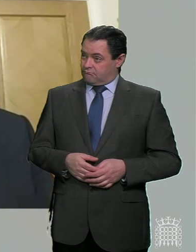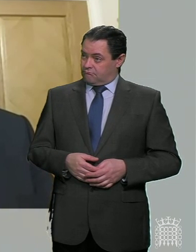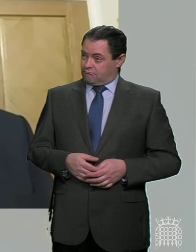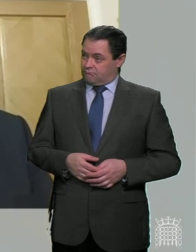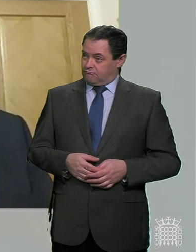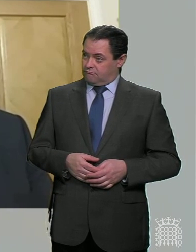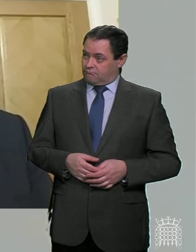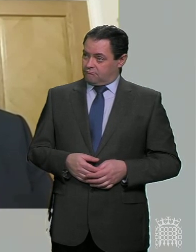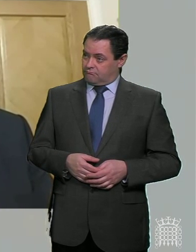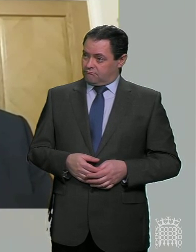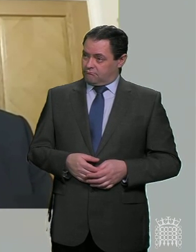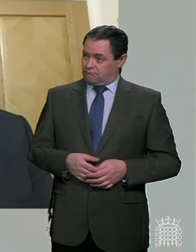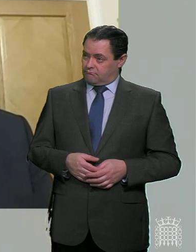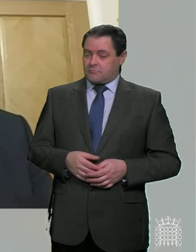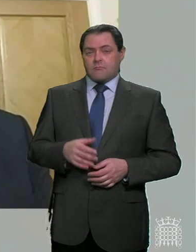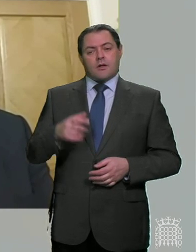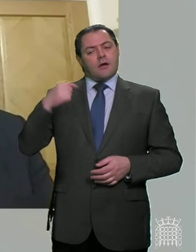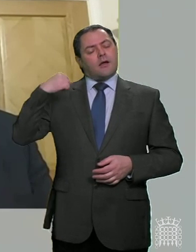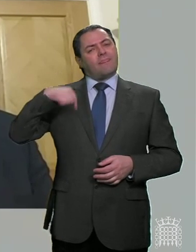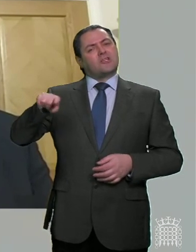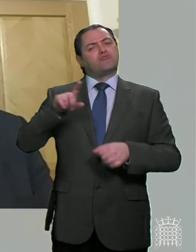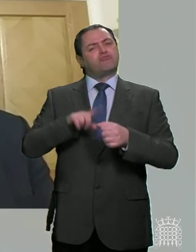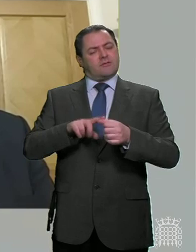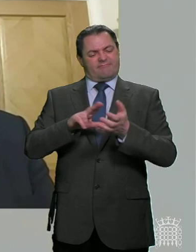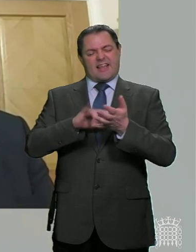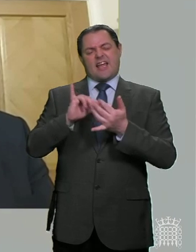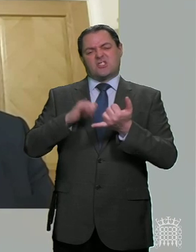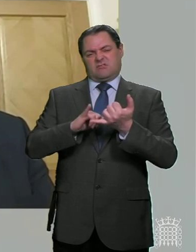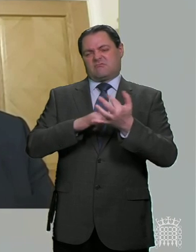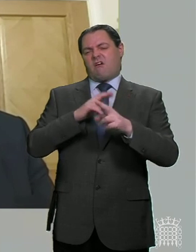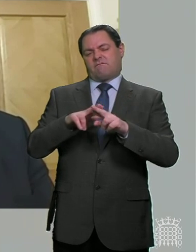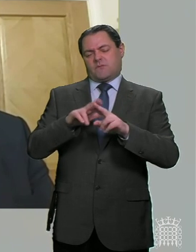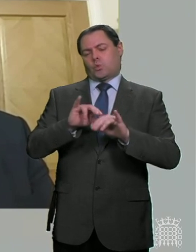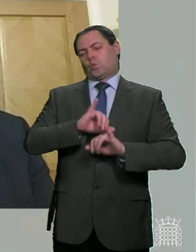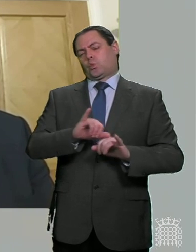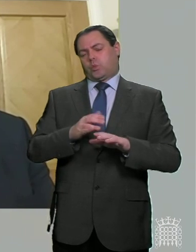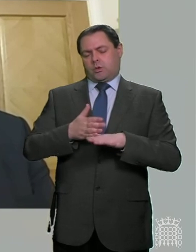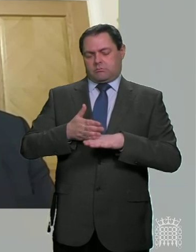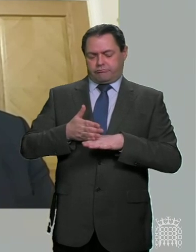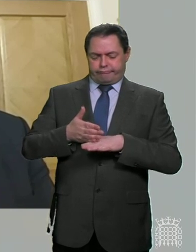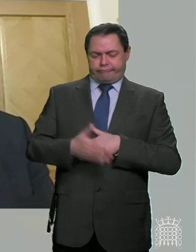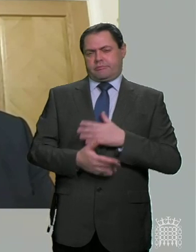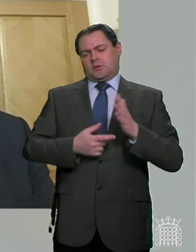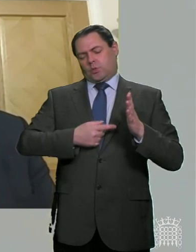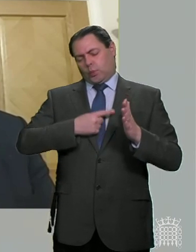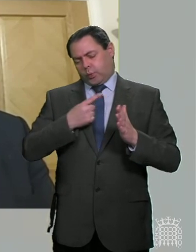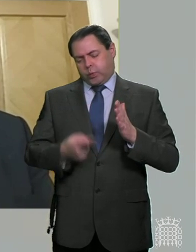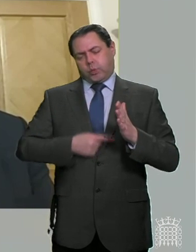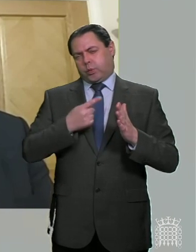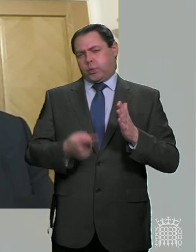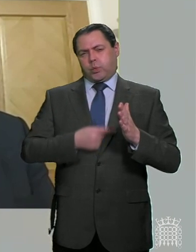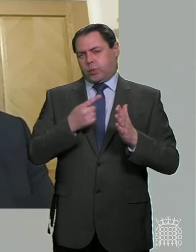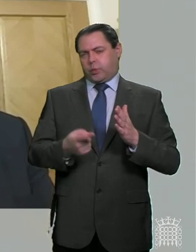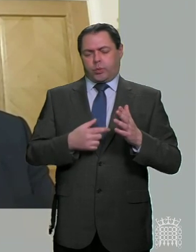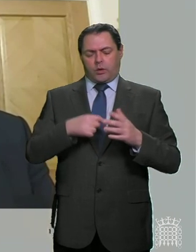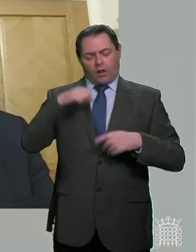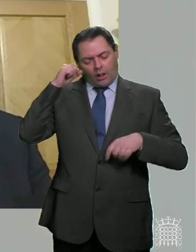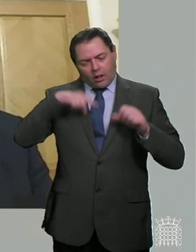Throughout the past year, NHS staff have been working tirelessly to keep our communities healthy and safe during the pandemic.